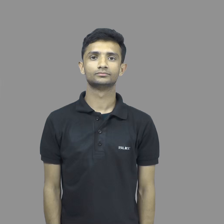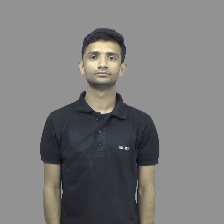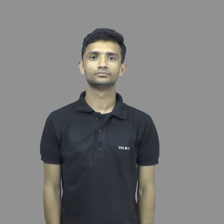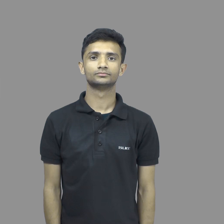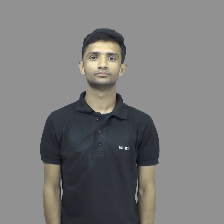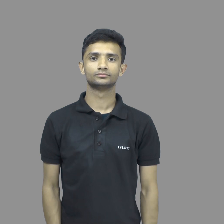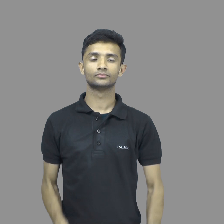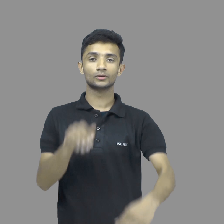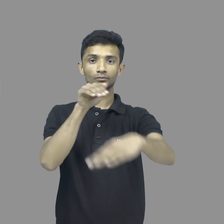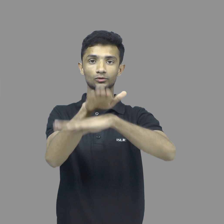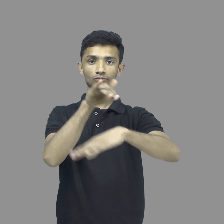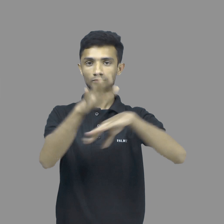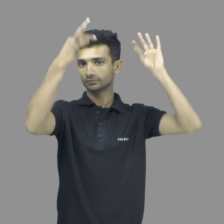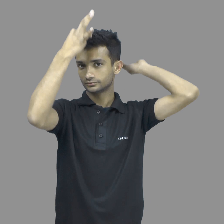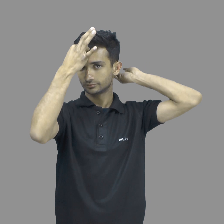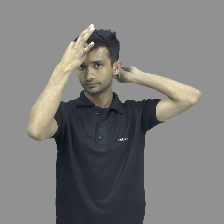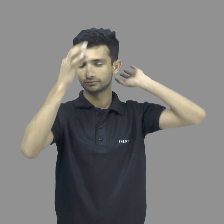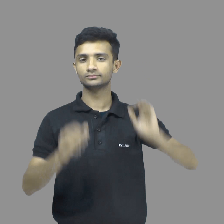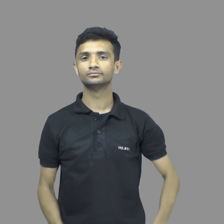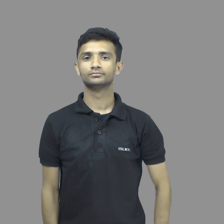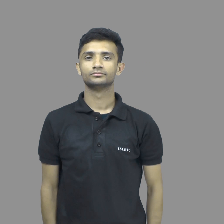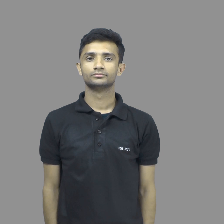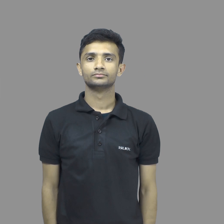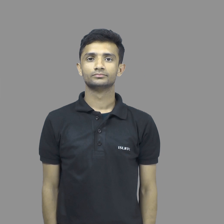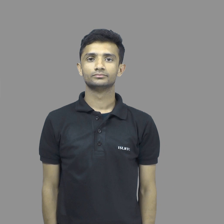Postman